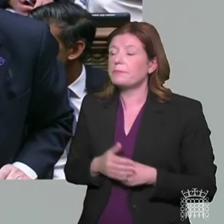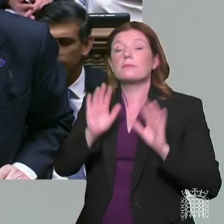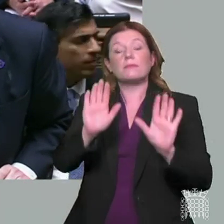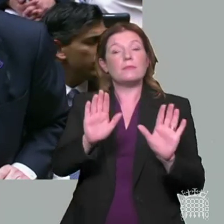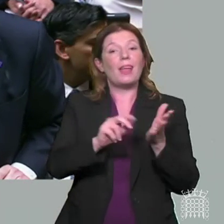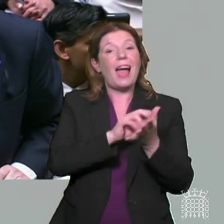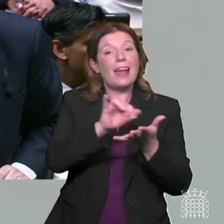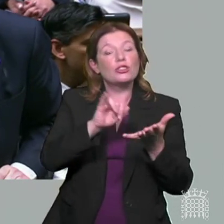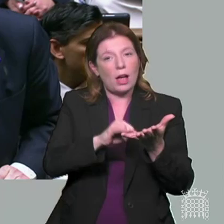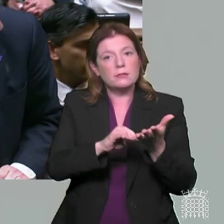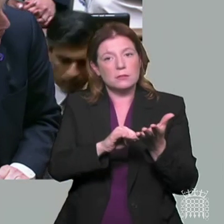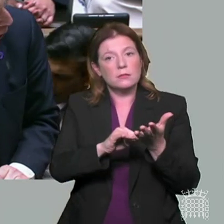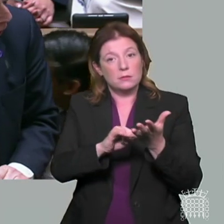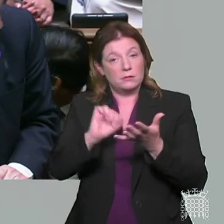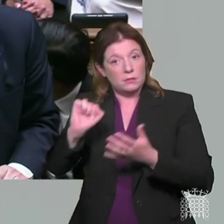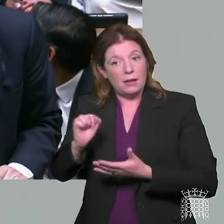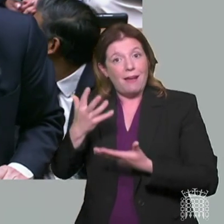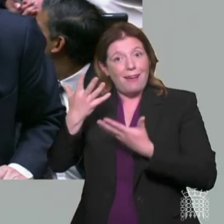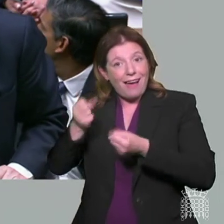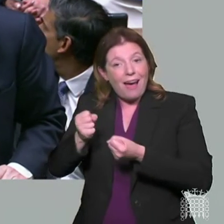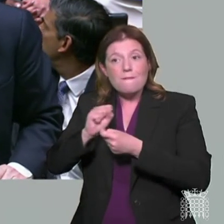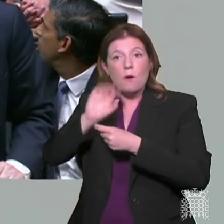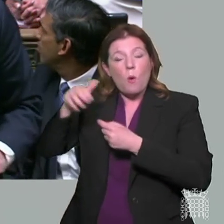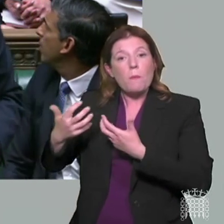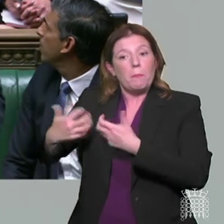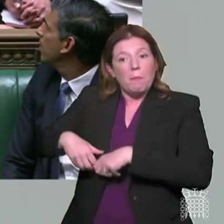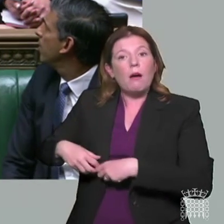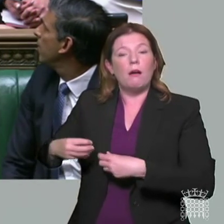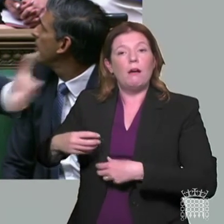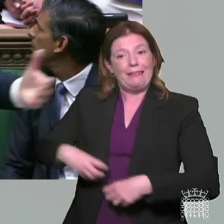The NHS does cover the costs of those who are on dialysis.